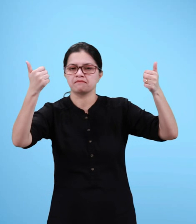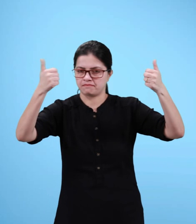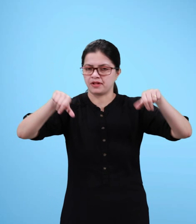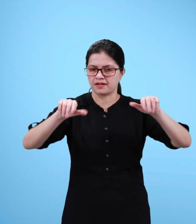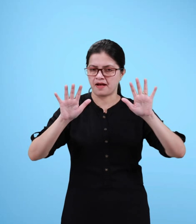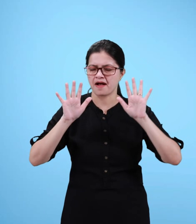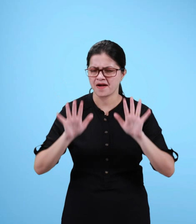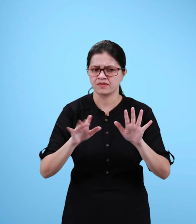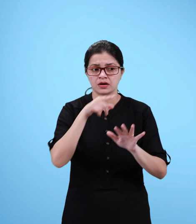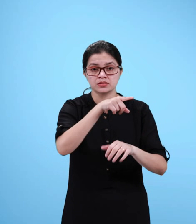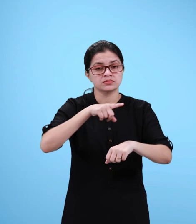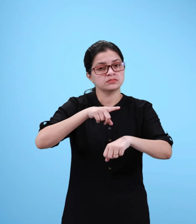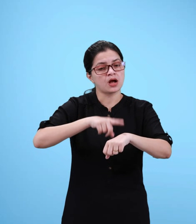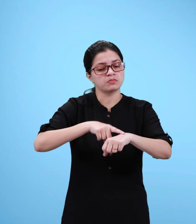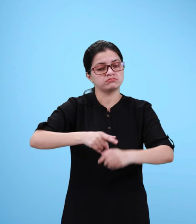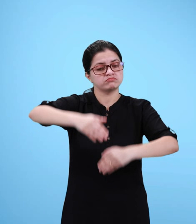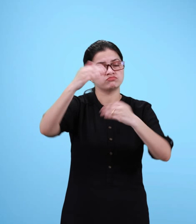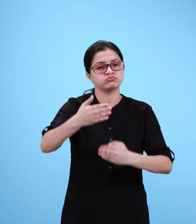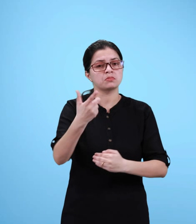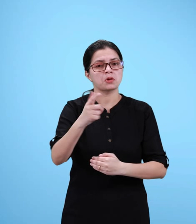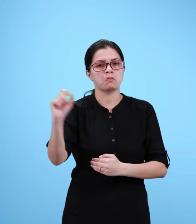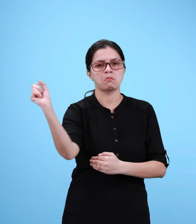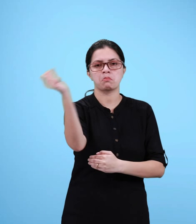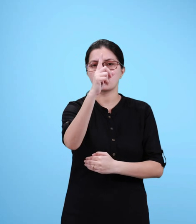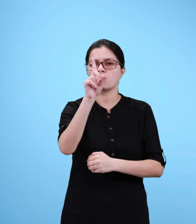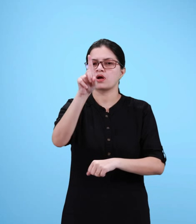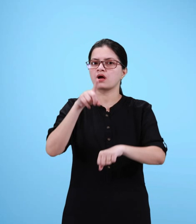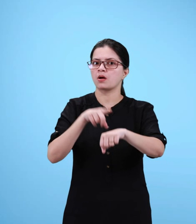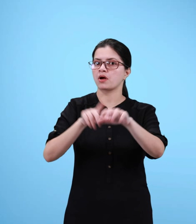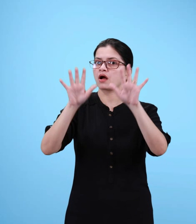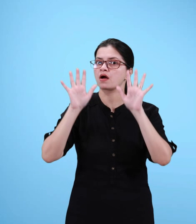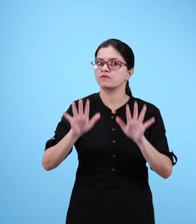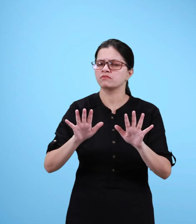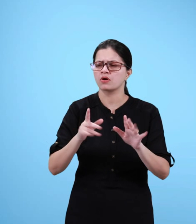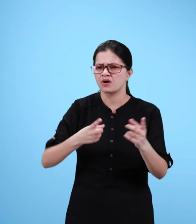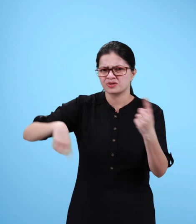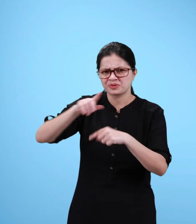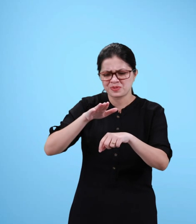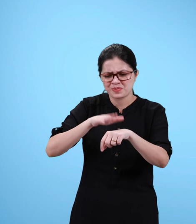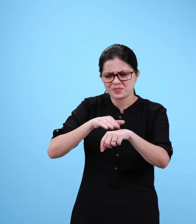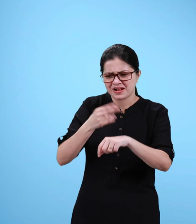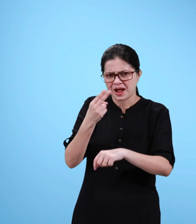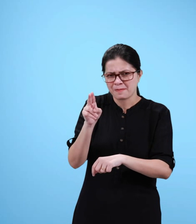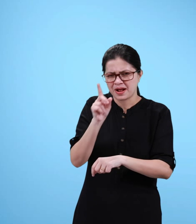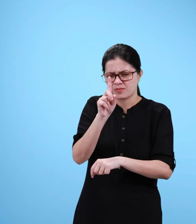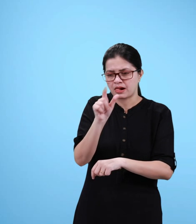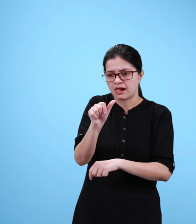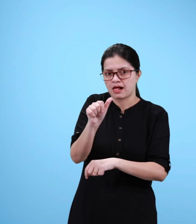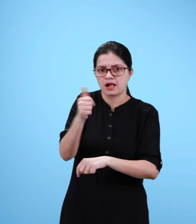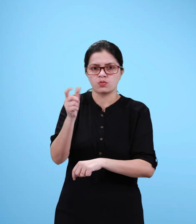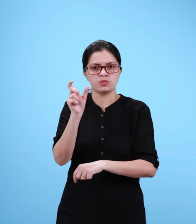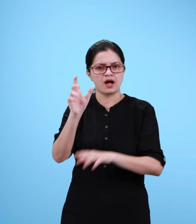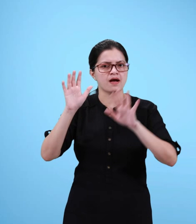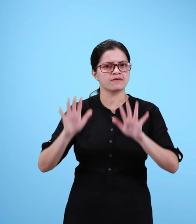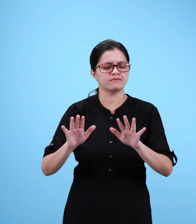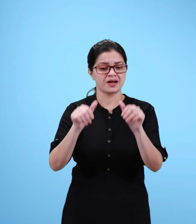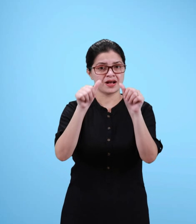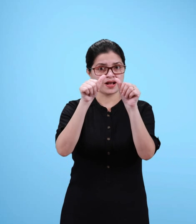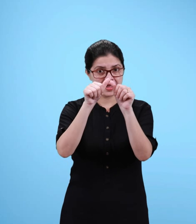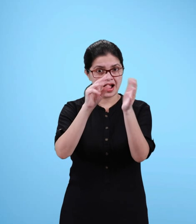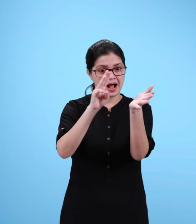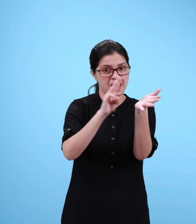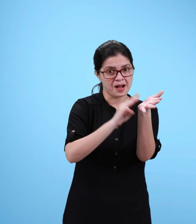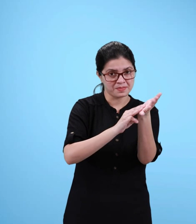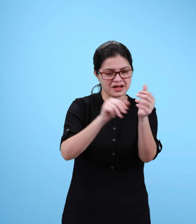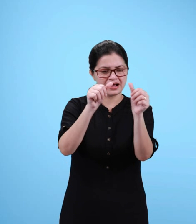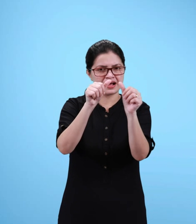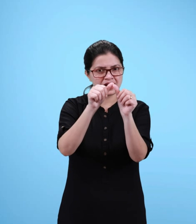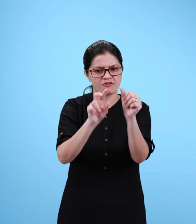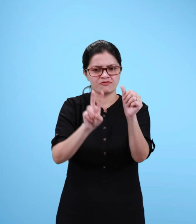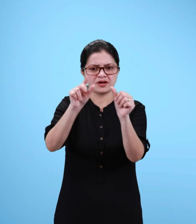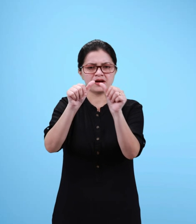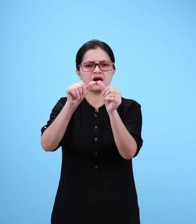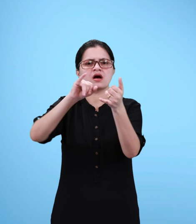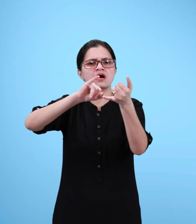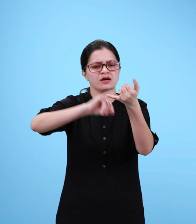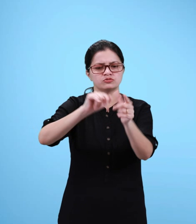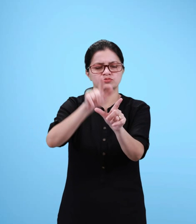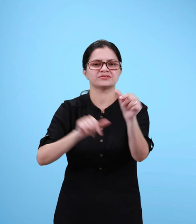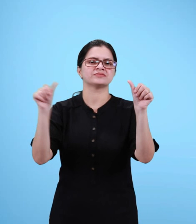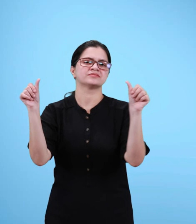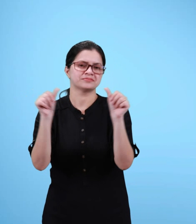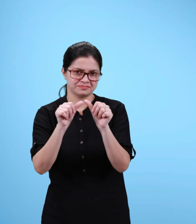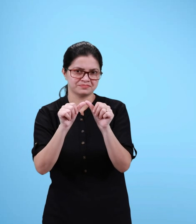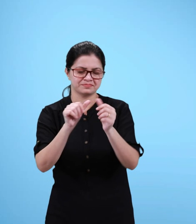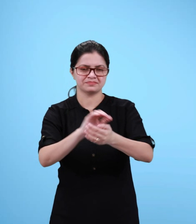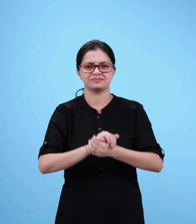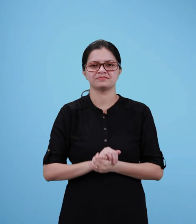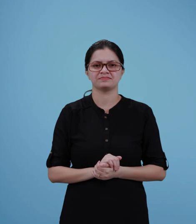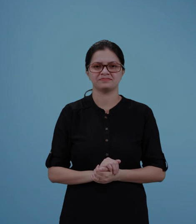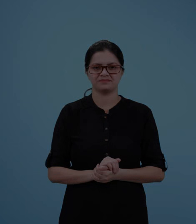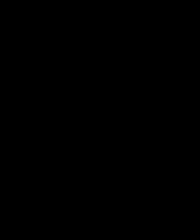It occurs about once a month.